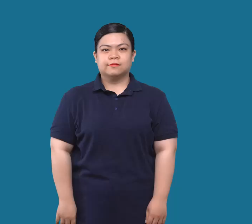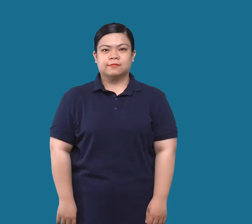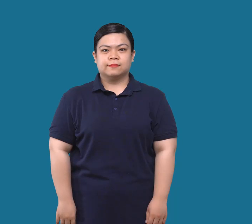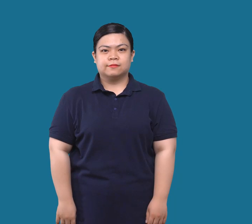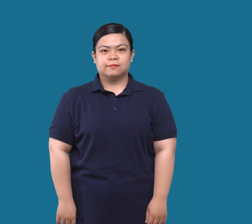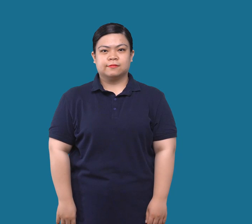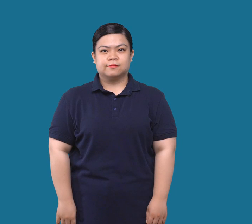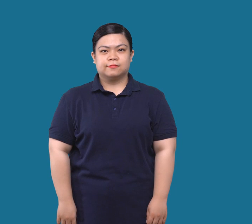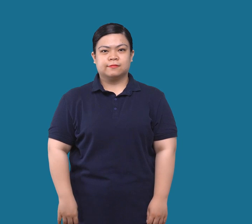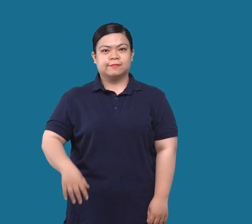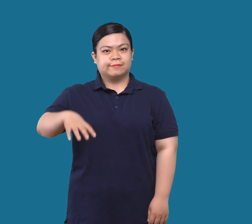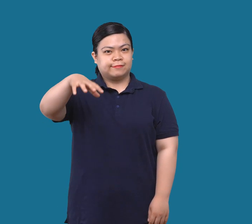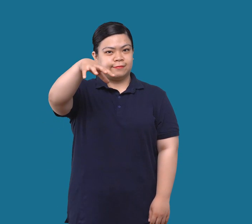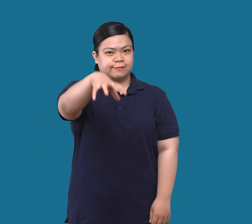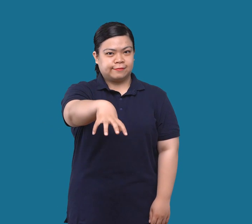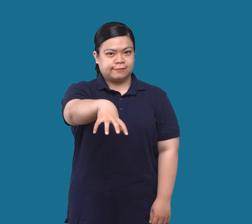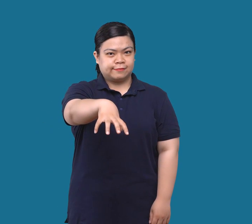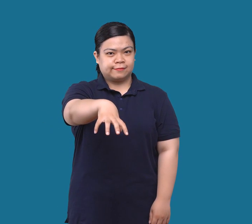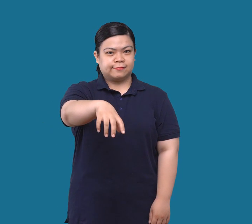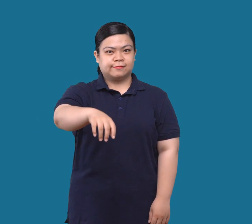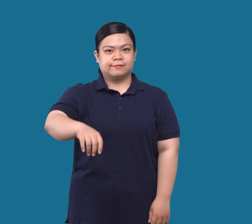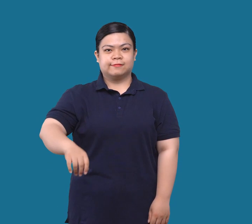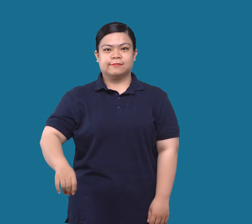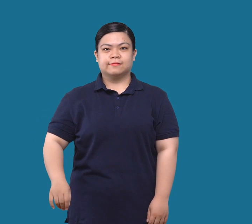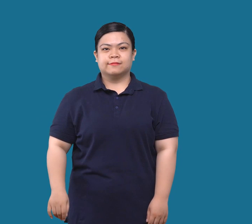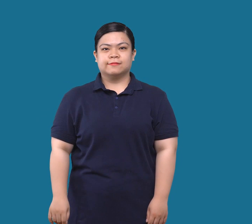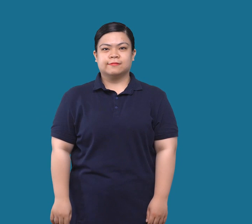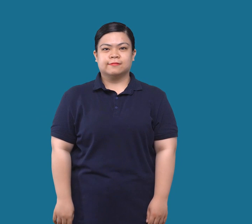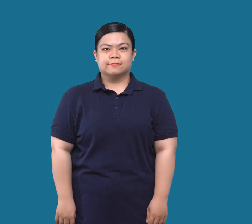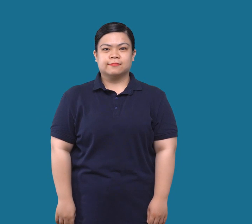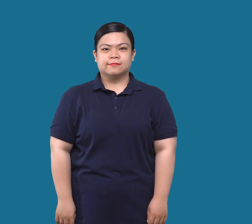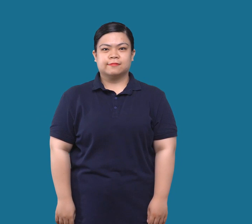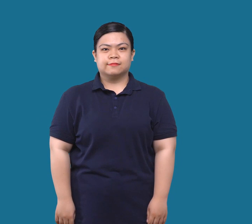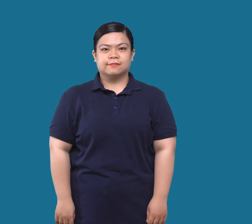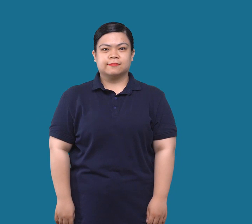nơi chốn